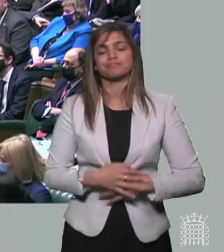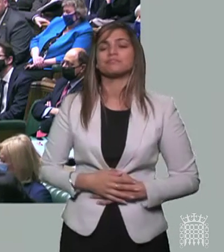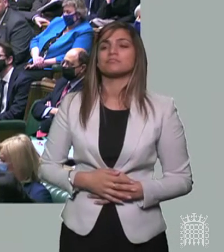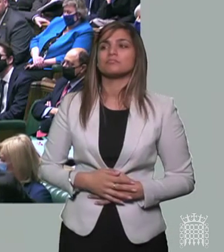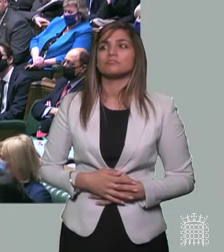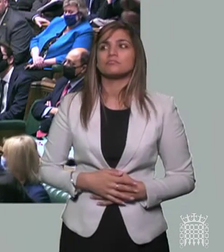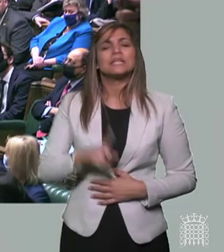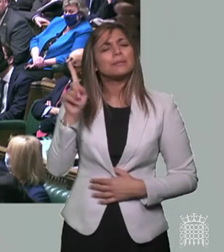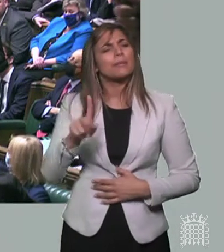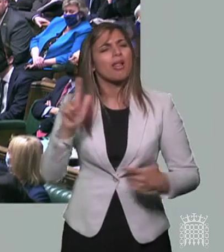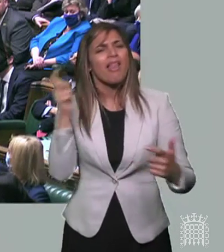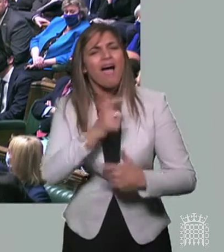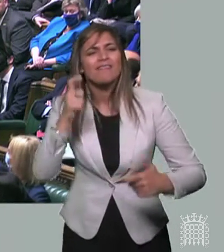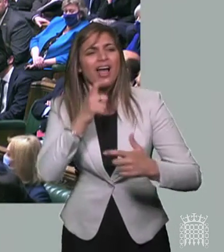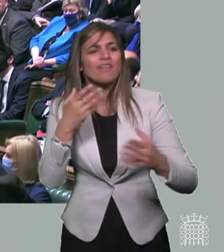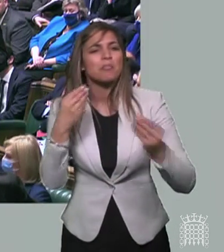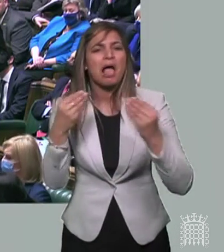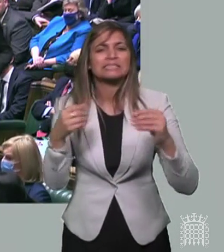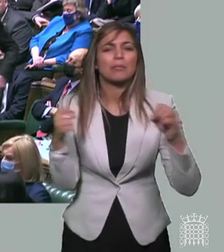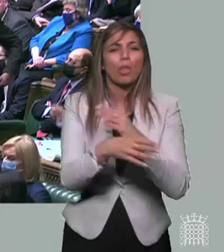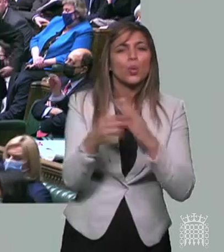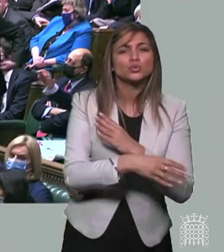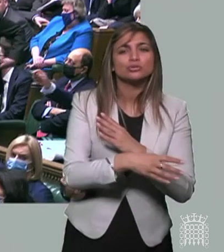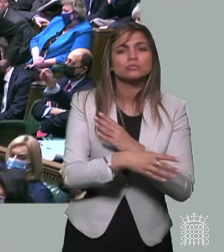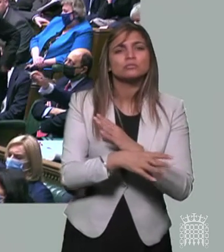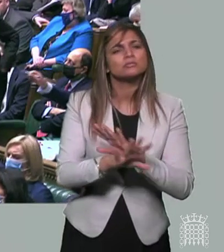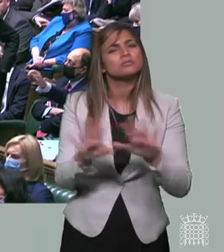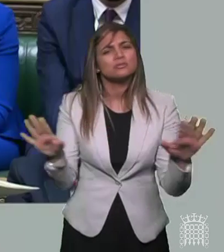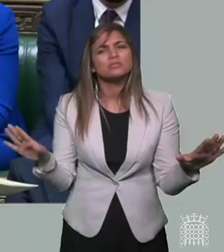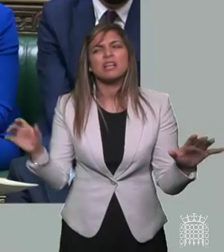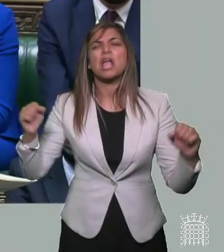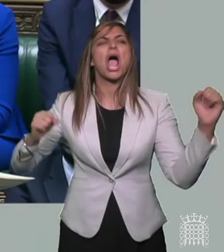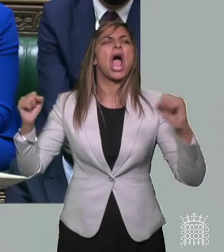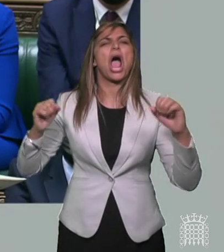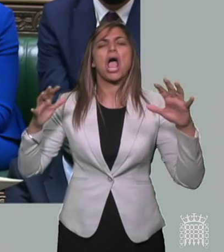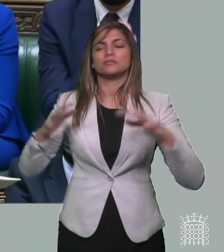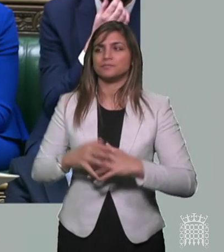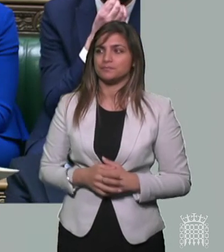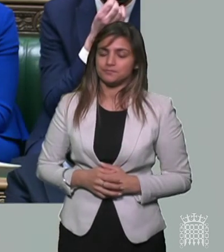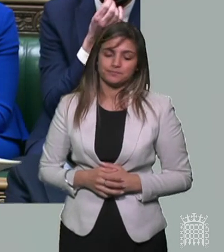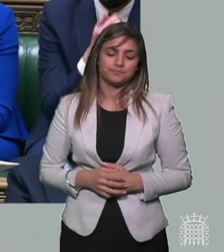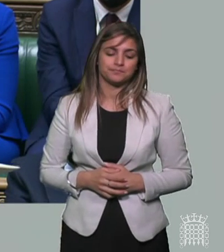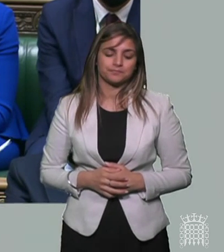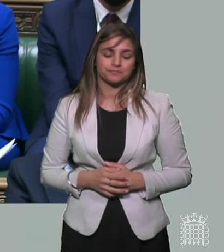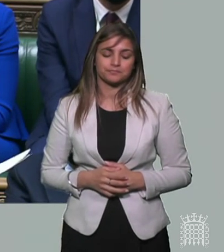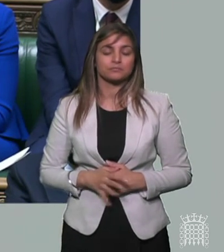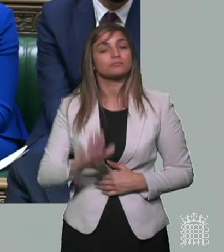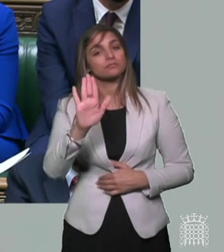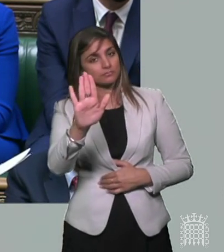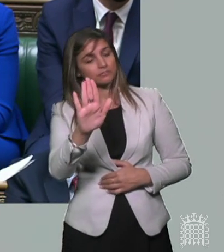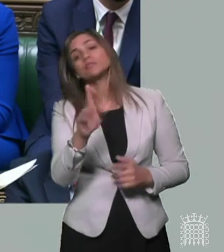People are laughing at plastic pollution, Mr Speaker.